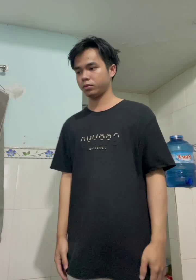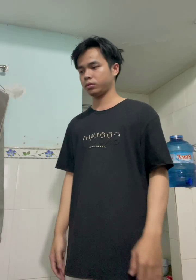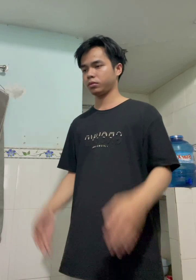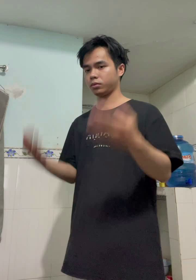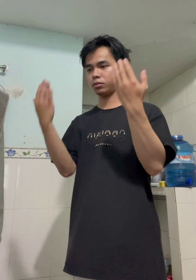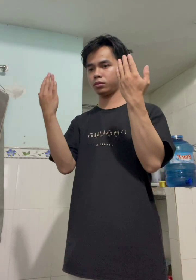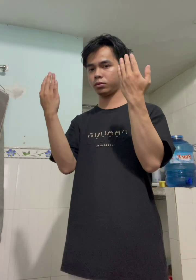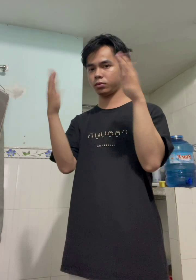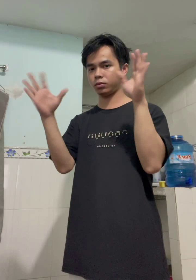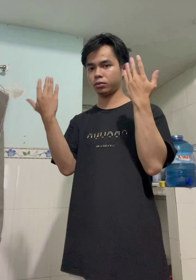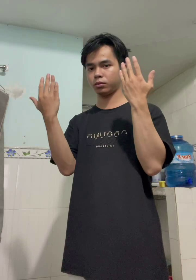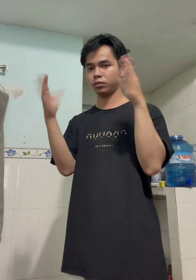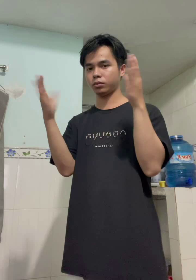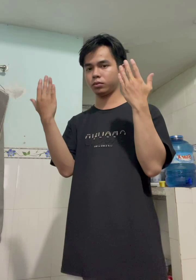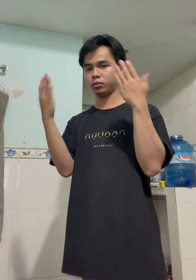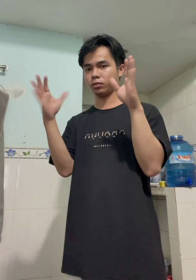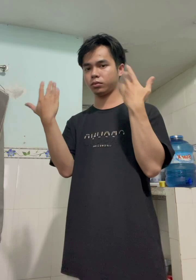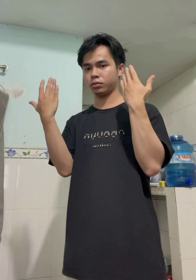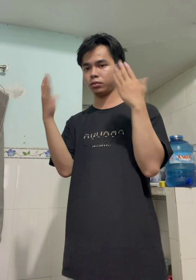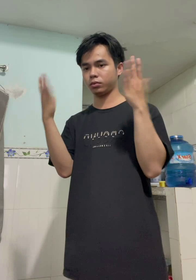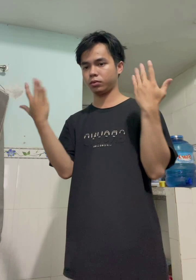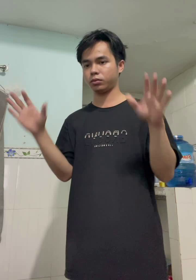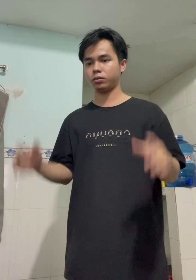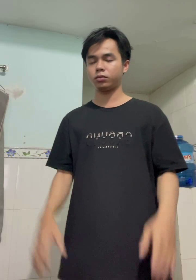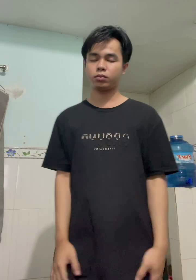vo tay